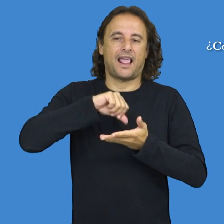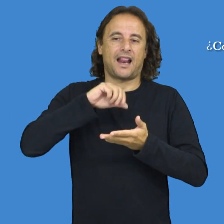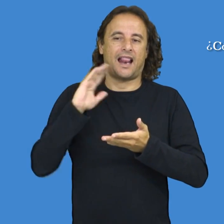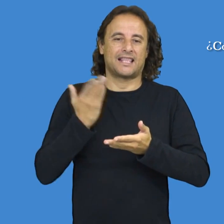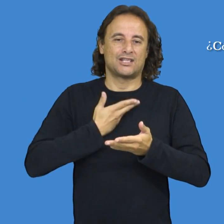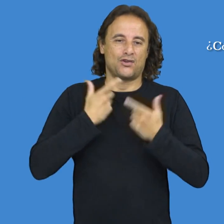afectar